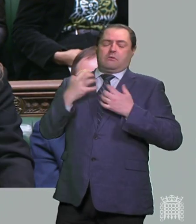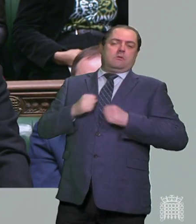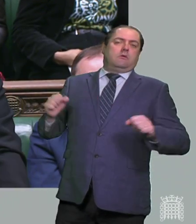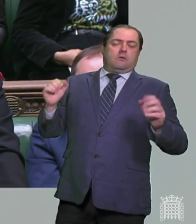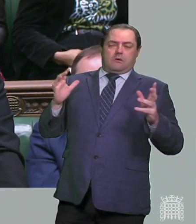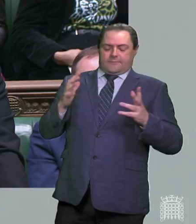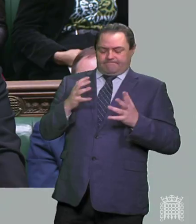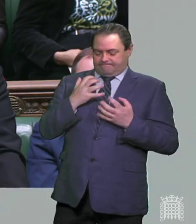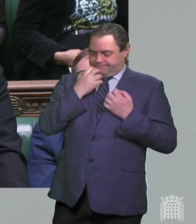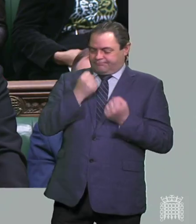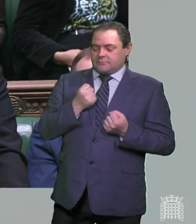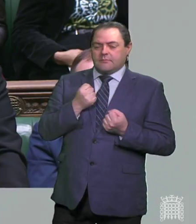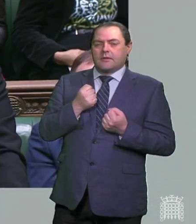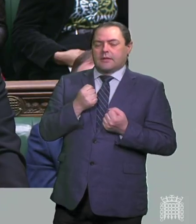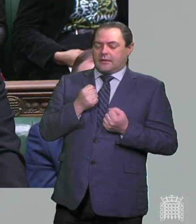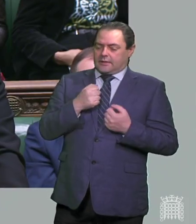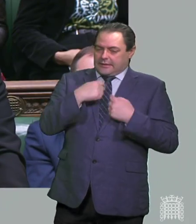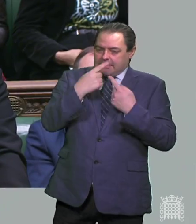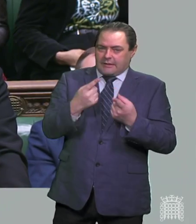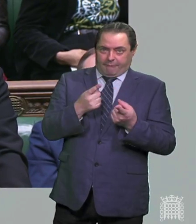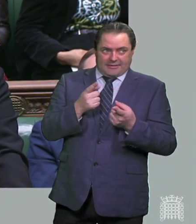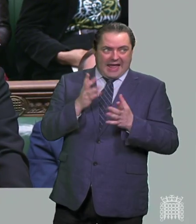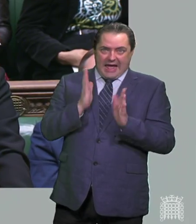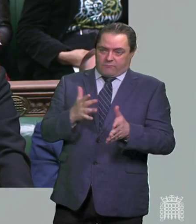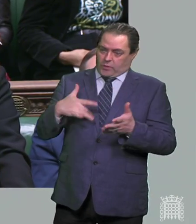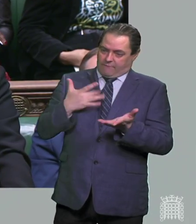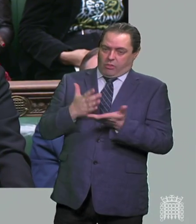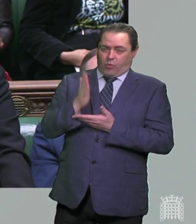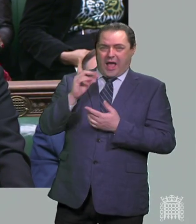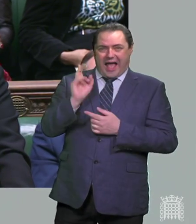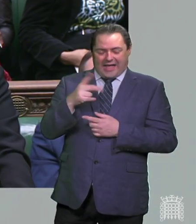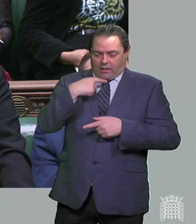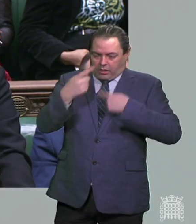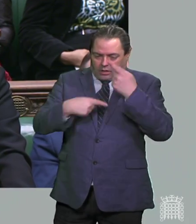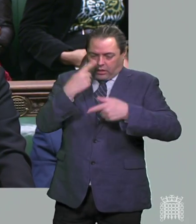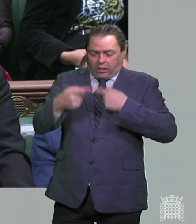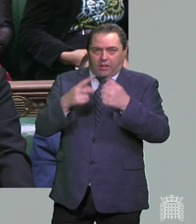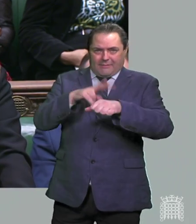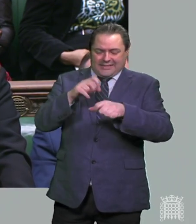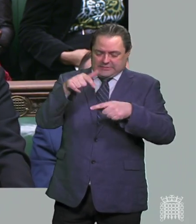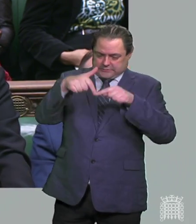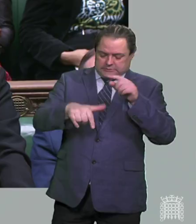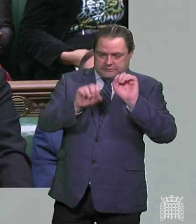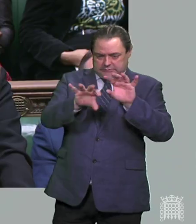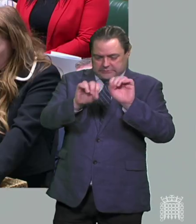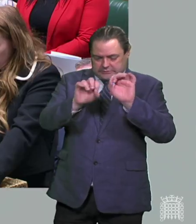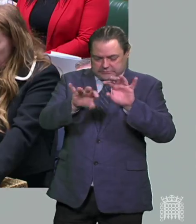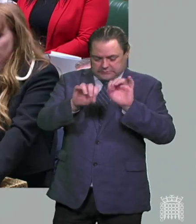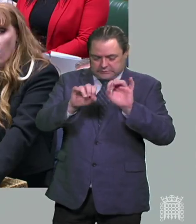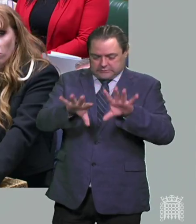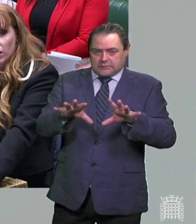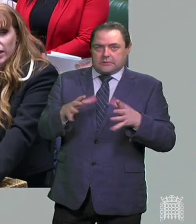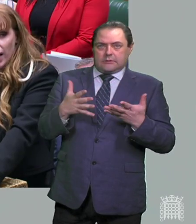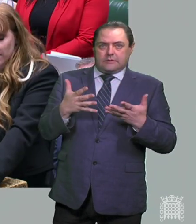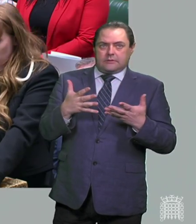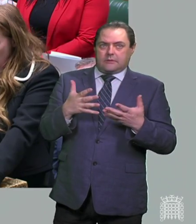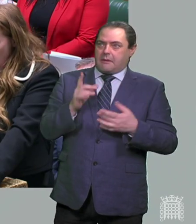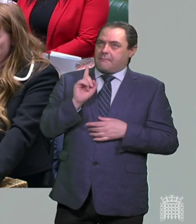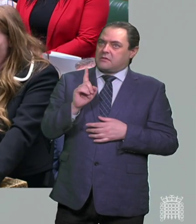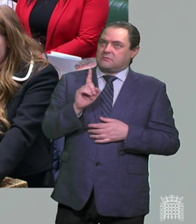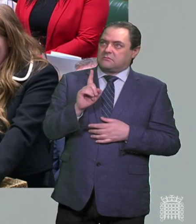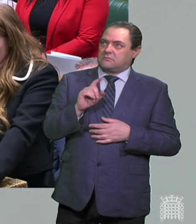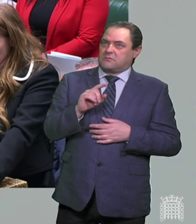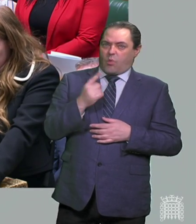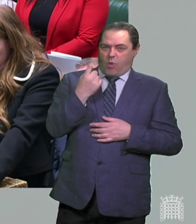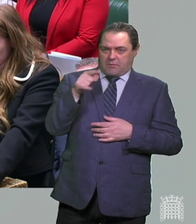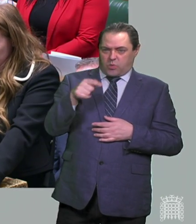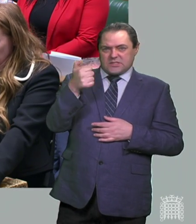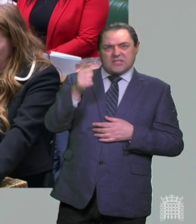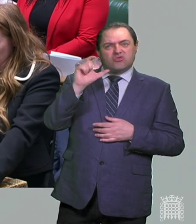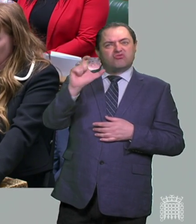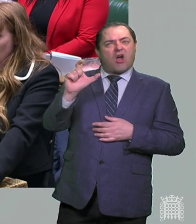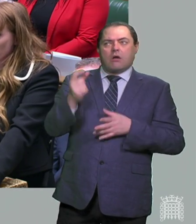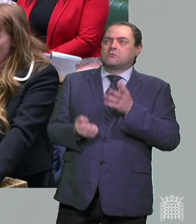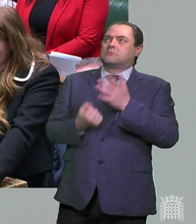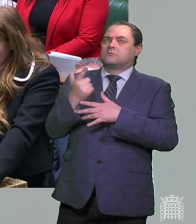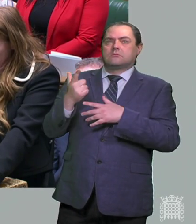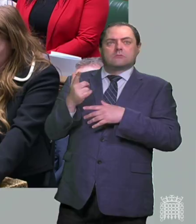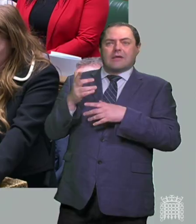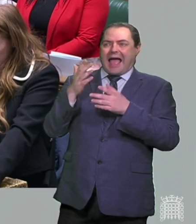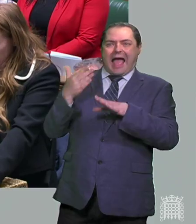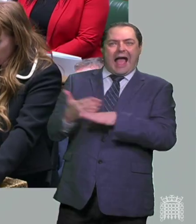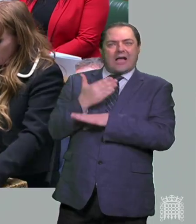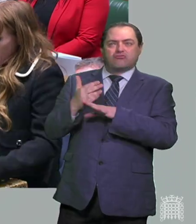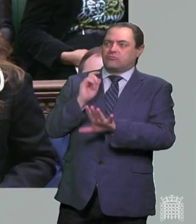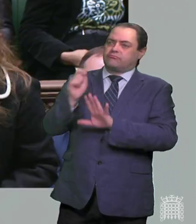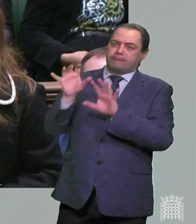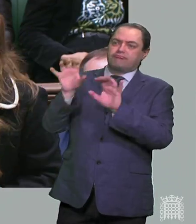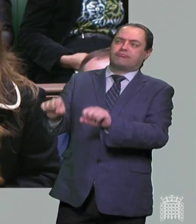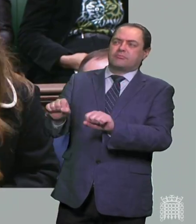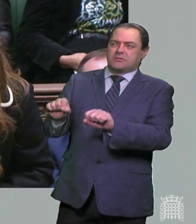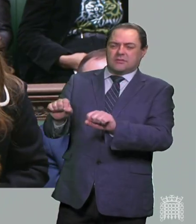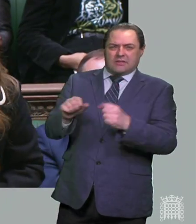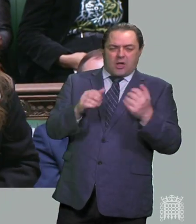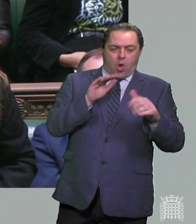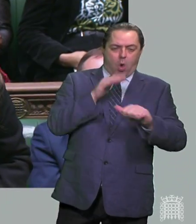She summons up the courage to relive that horrendous experience to tell the police in detail about her assault, but she only has a 1.6% chance of action being taken.